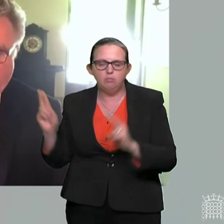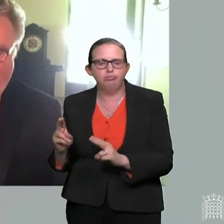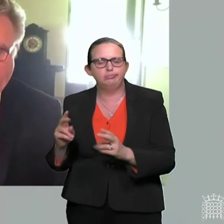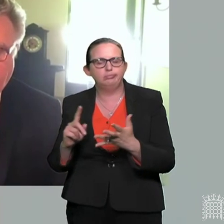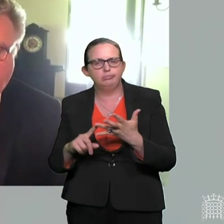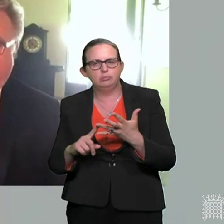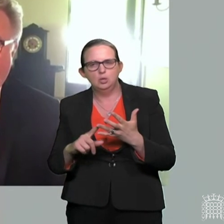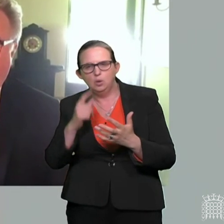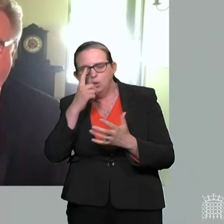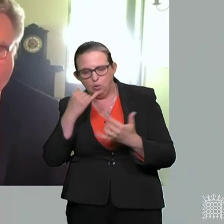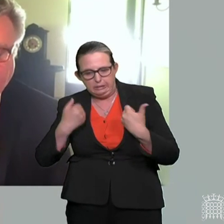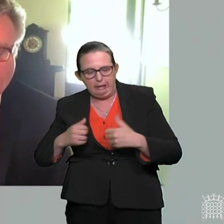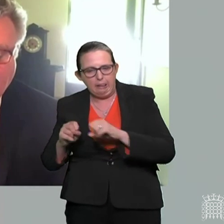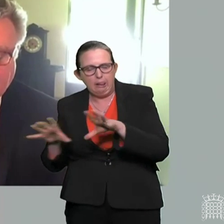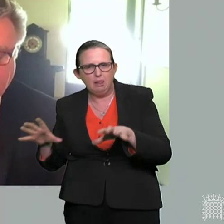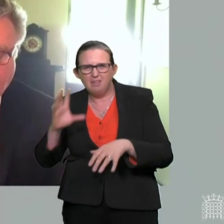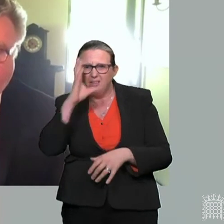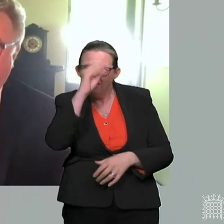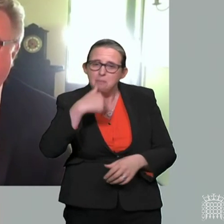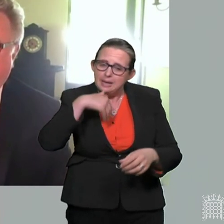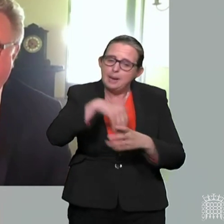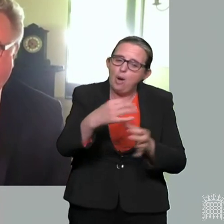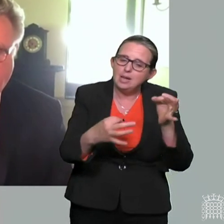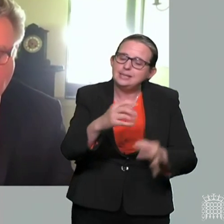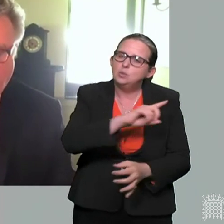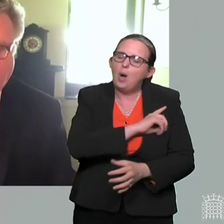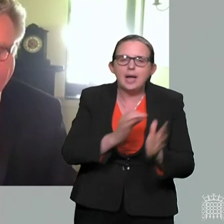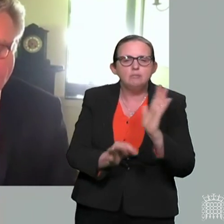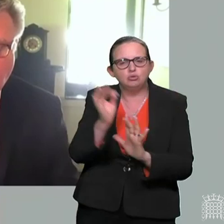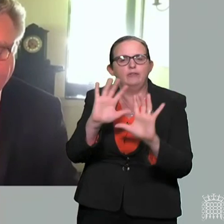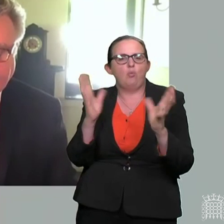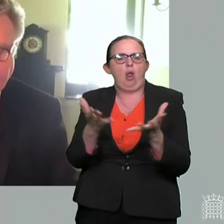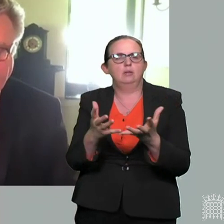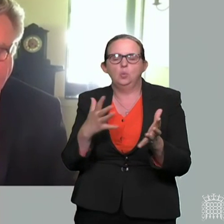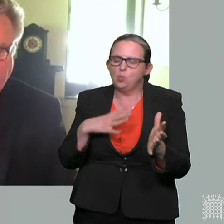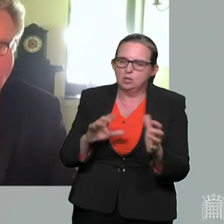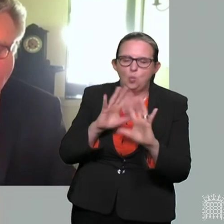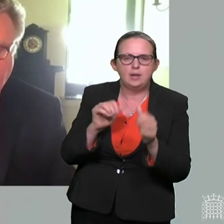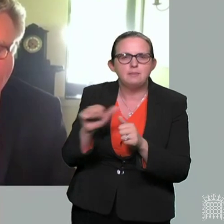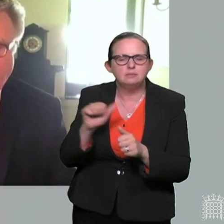Most people go into politics to make the world a better place, but the Prime Minister seems to be an exception.